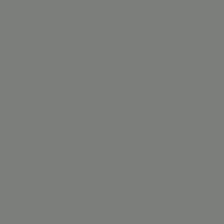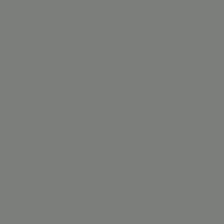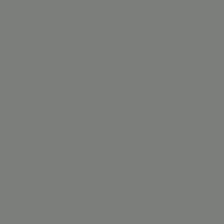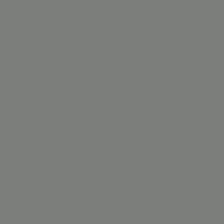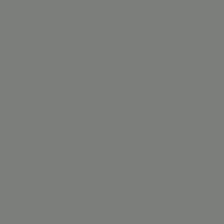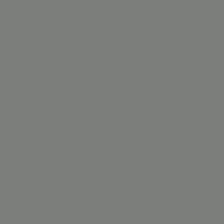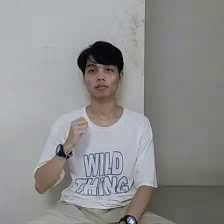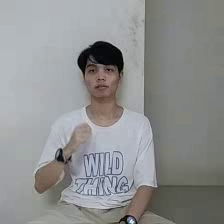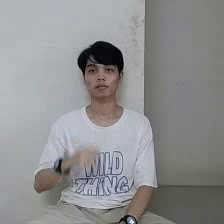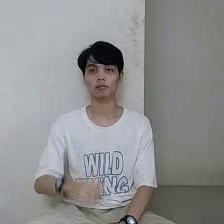Nghỉ ngơi